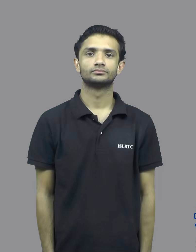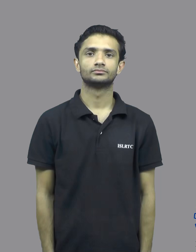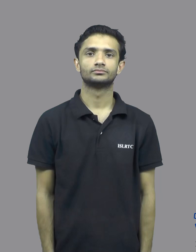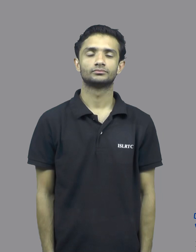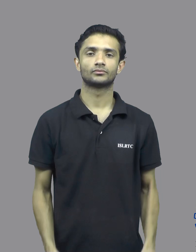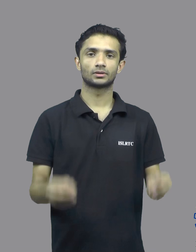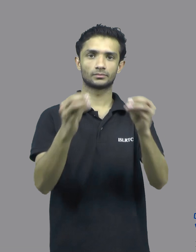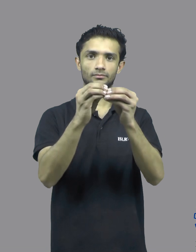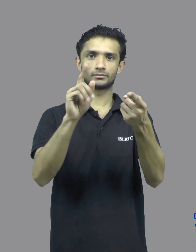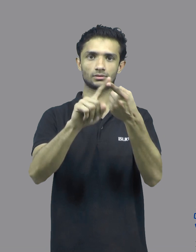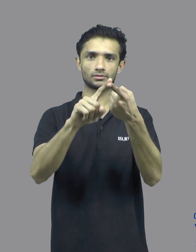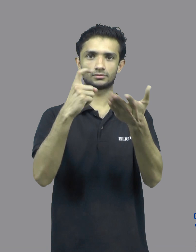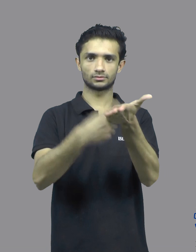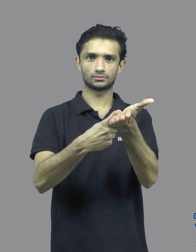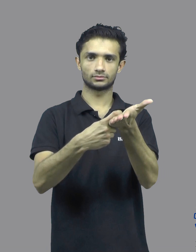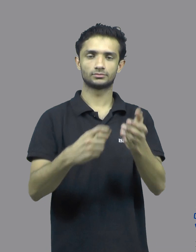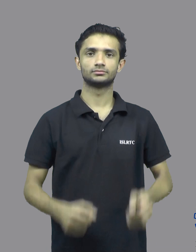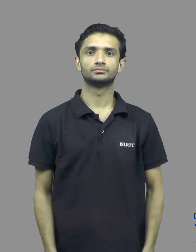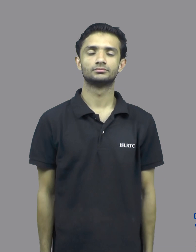Beer